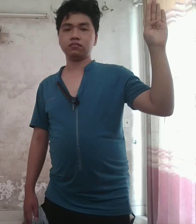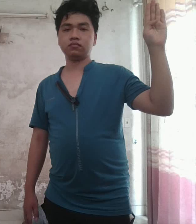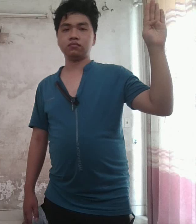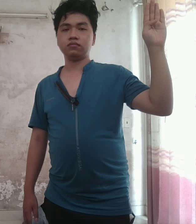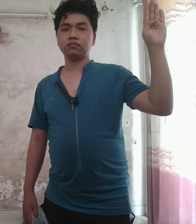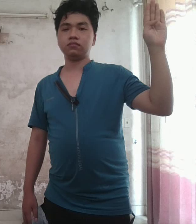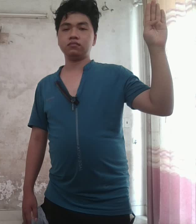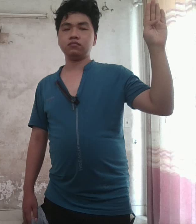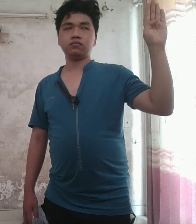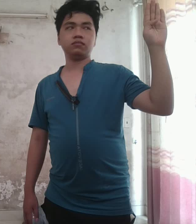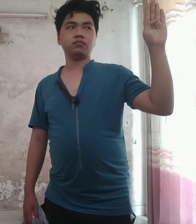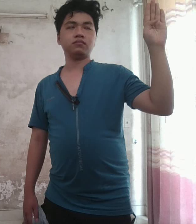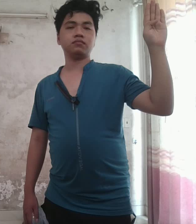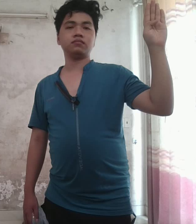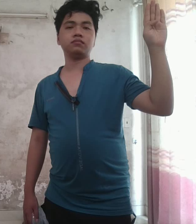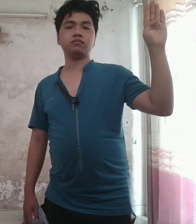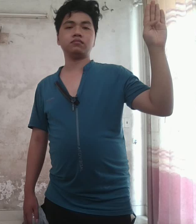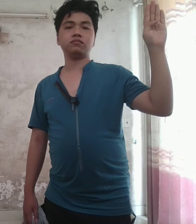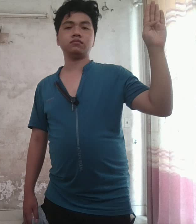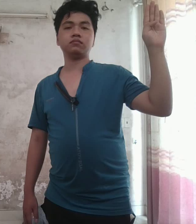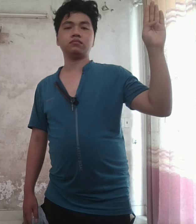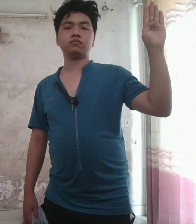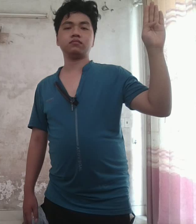b